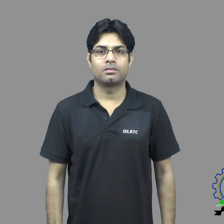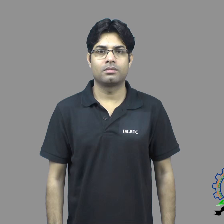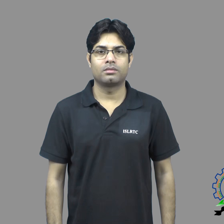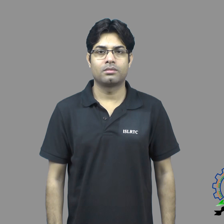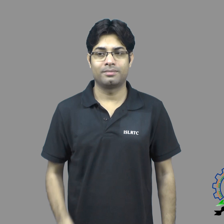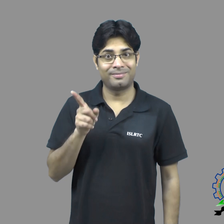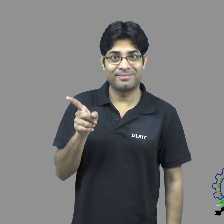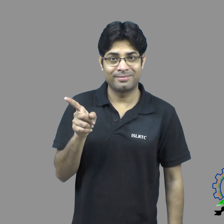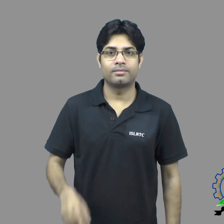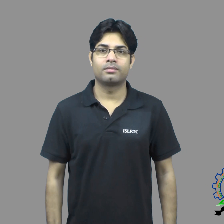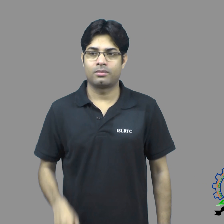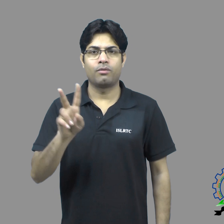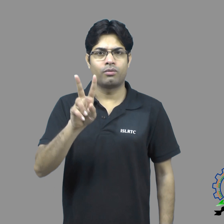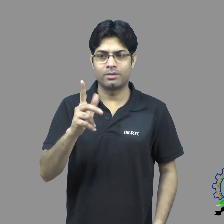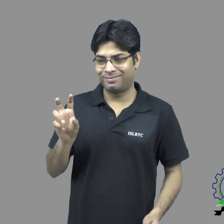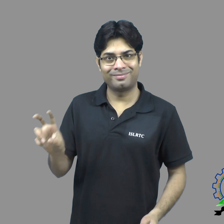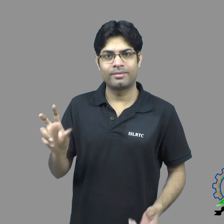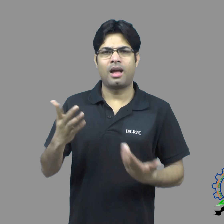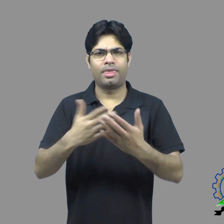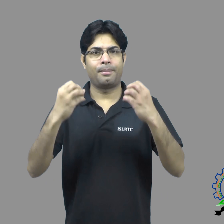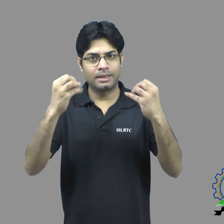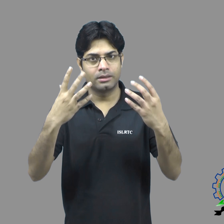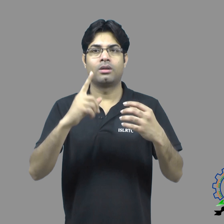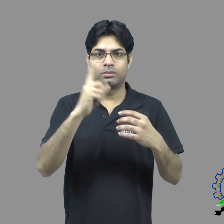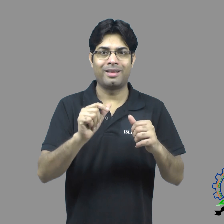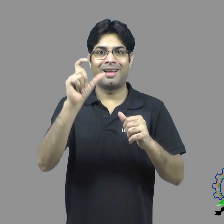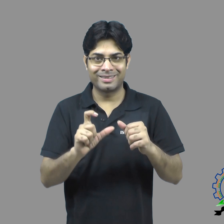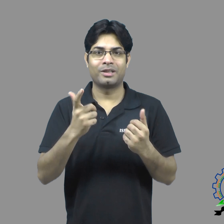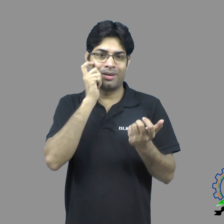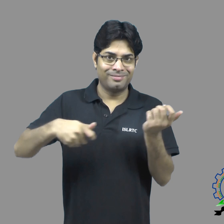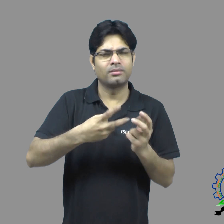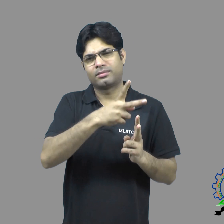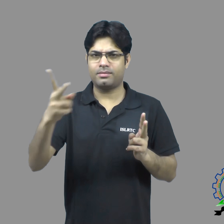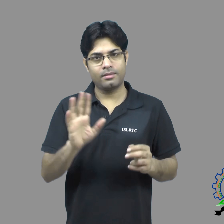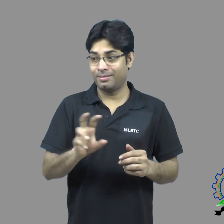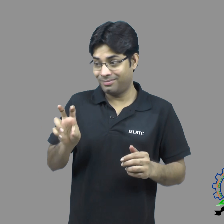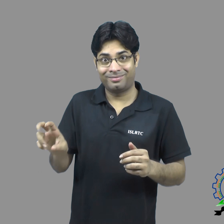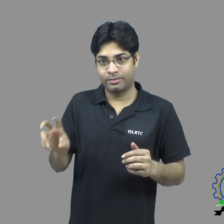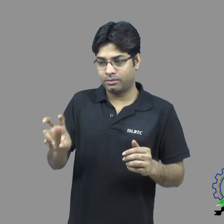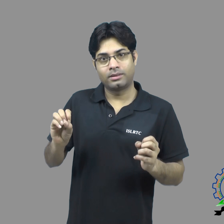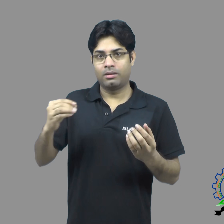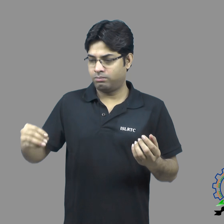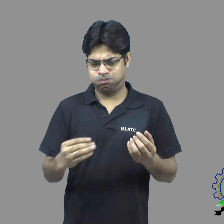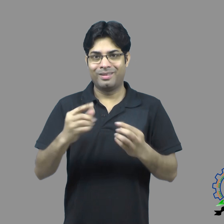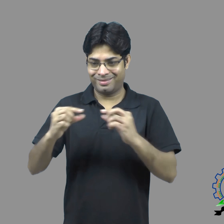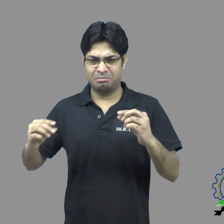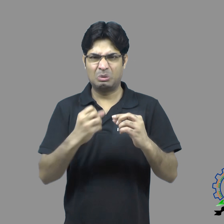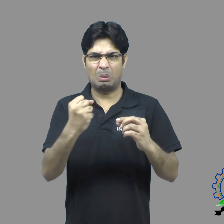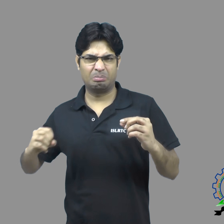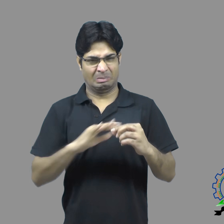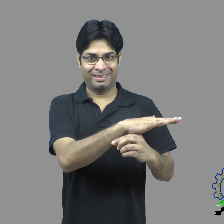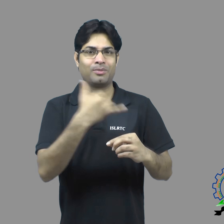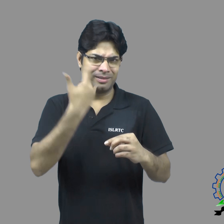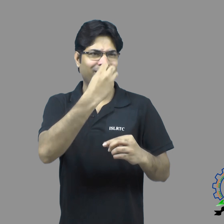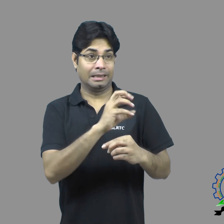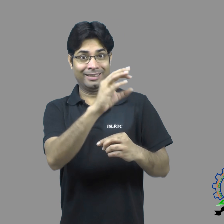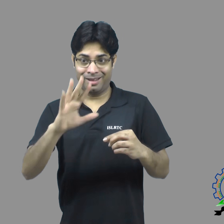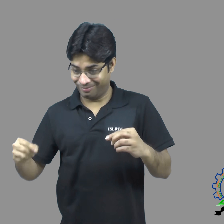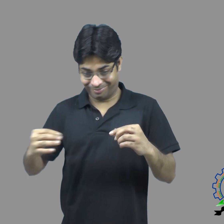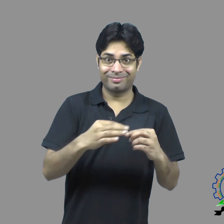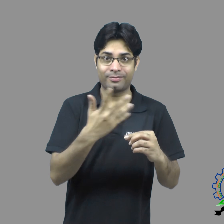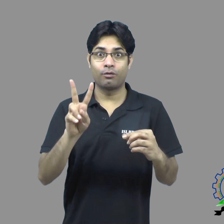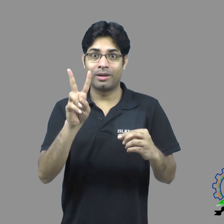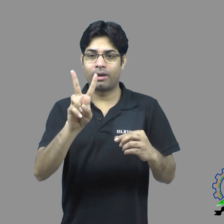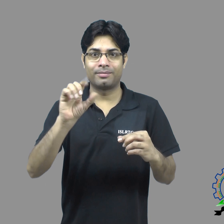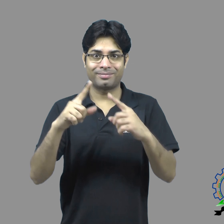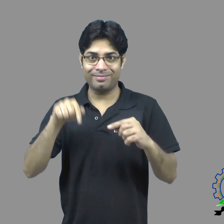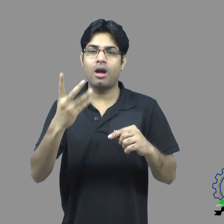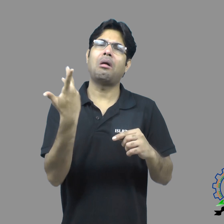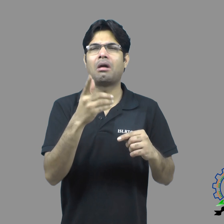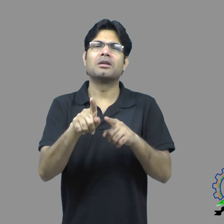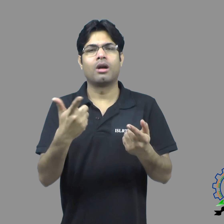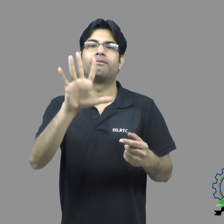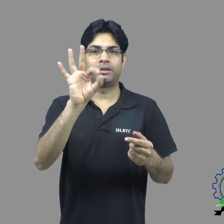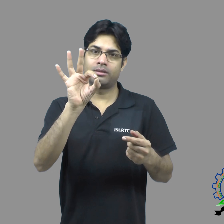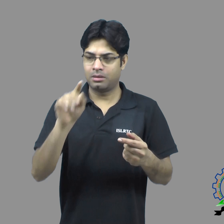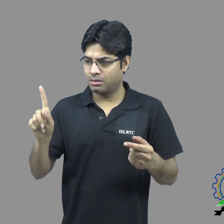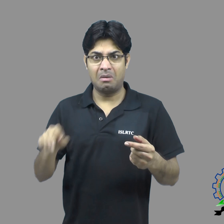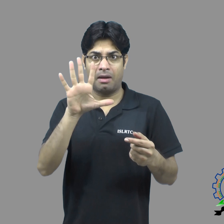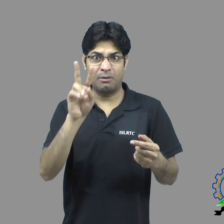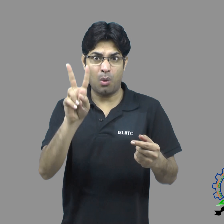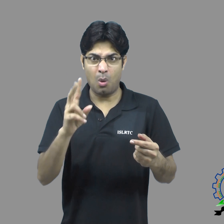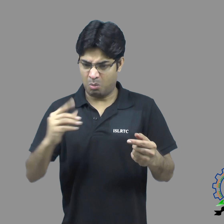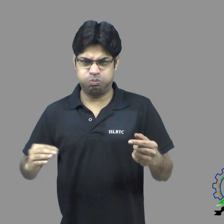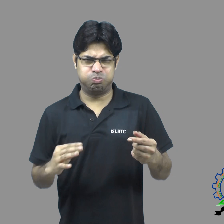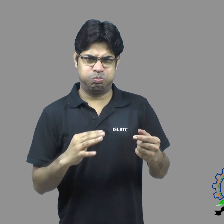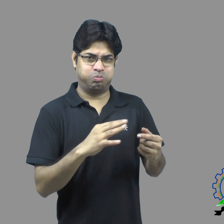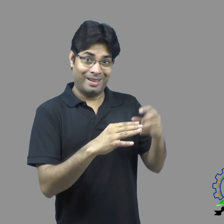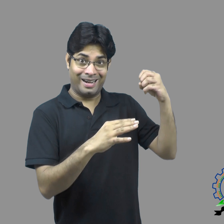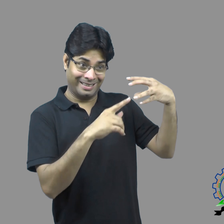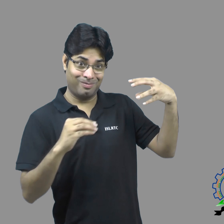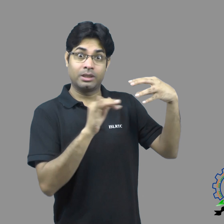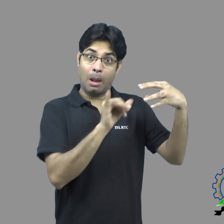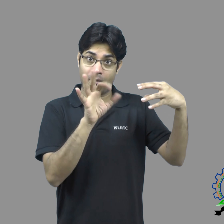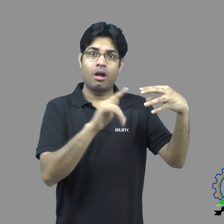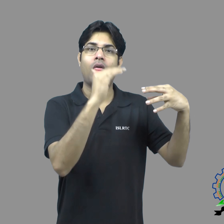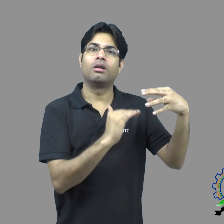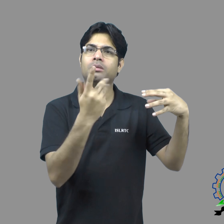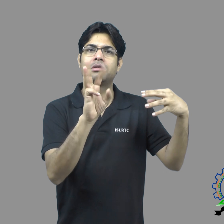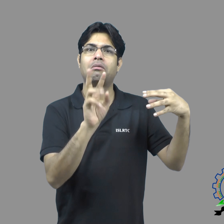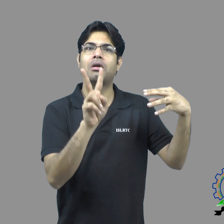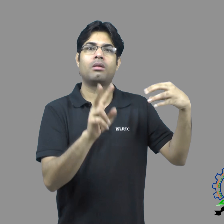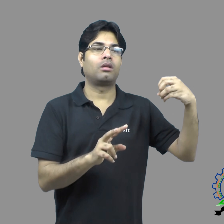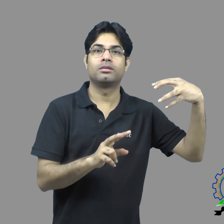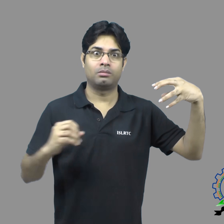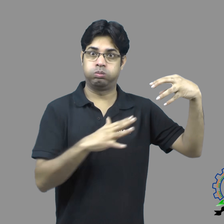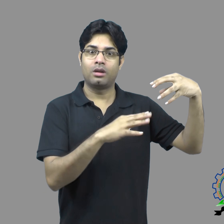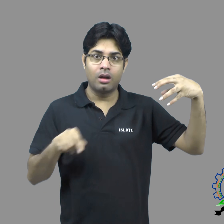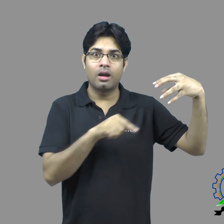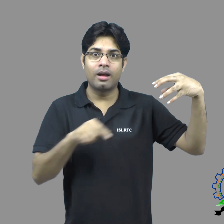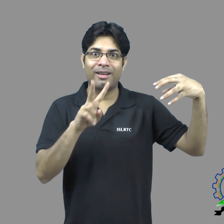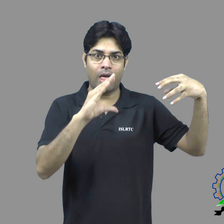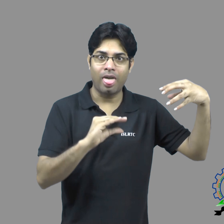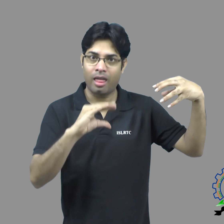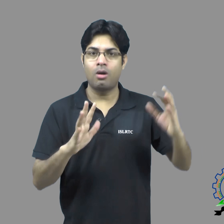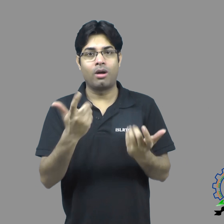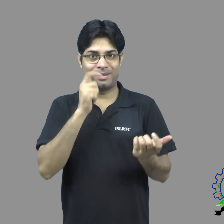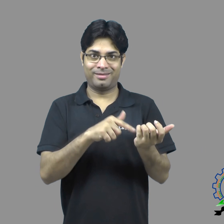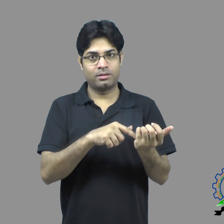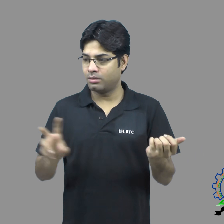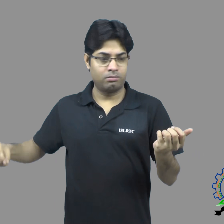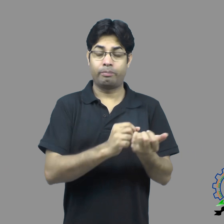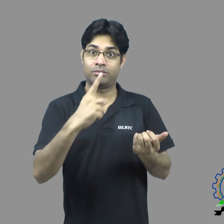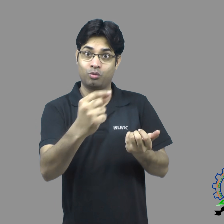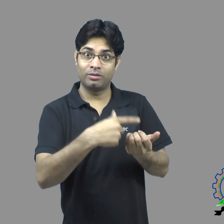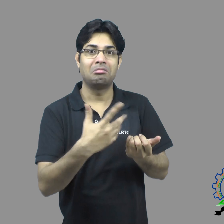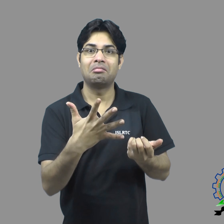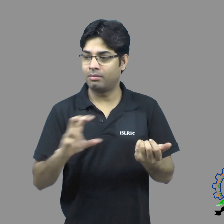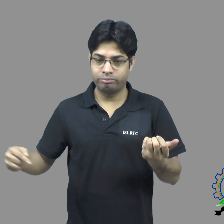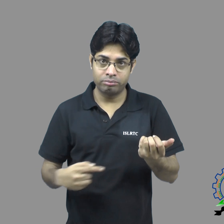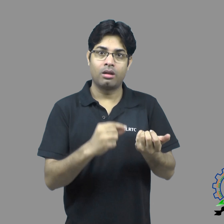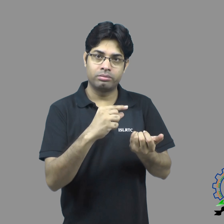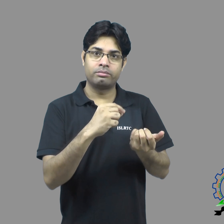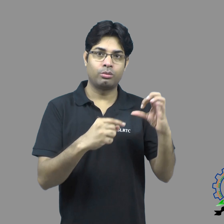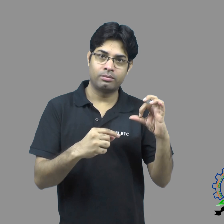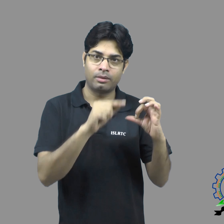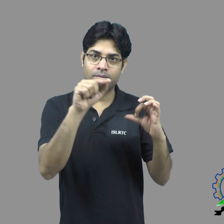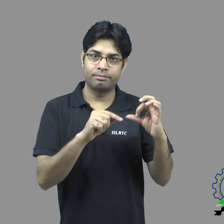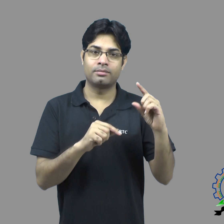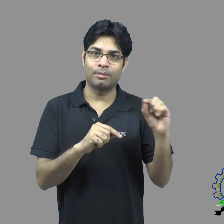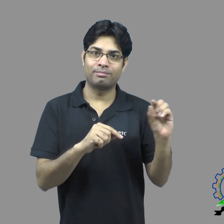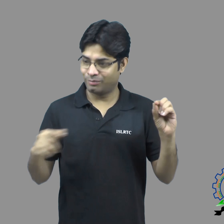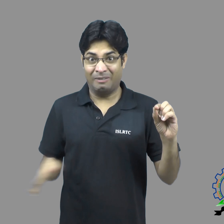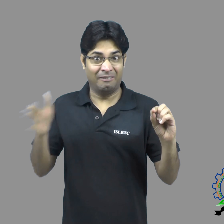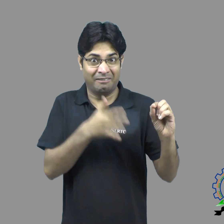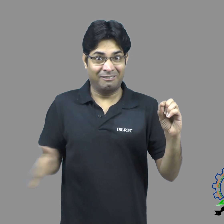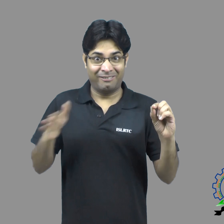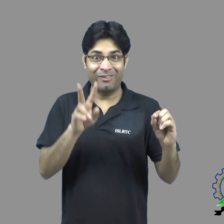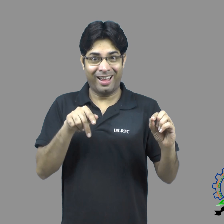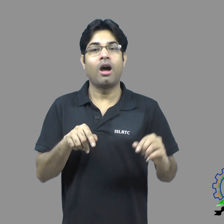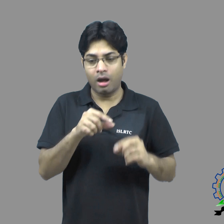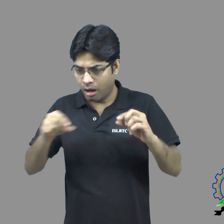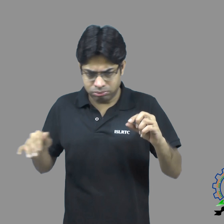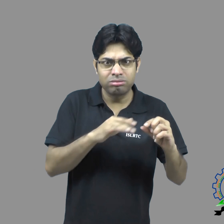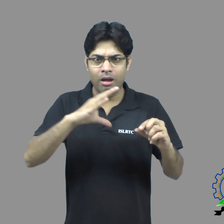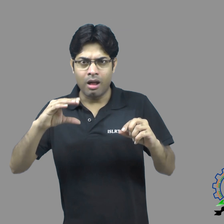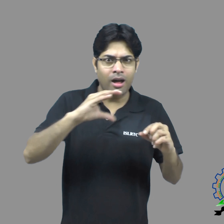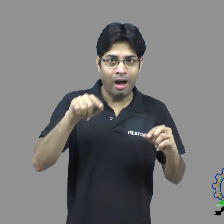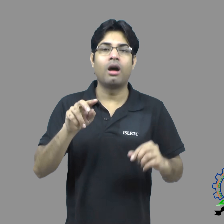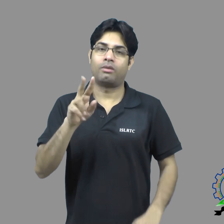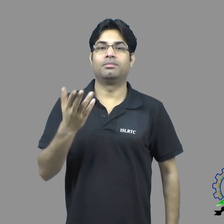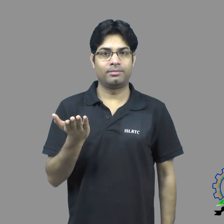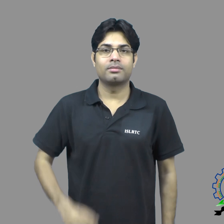Potential Difference